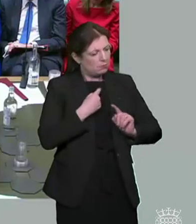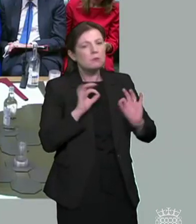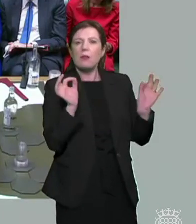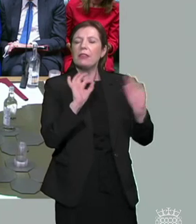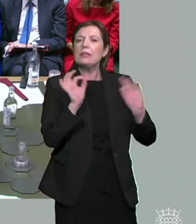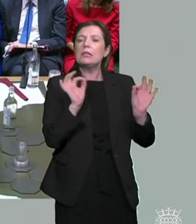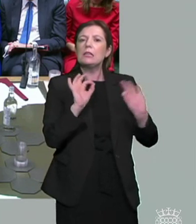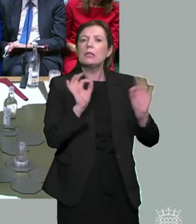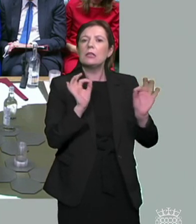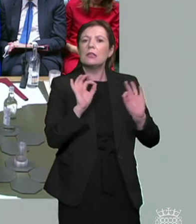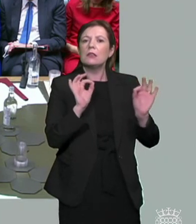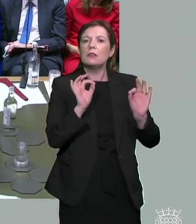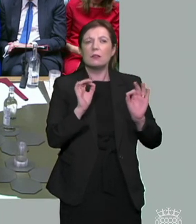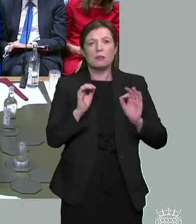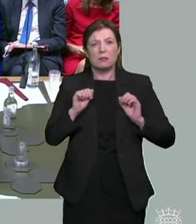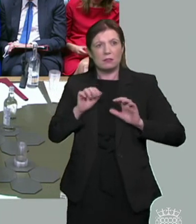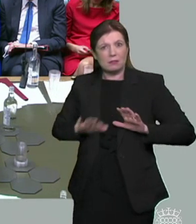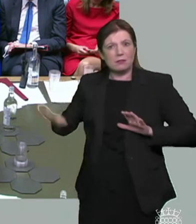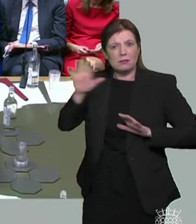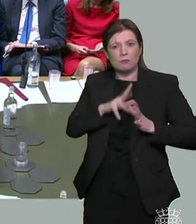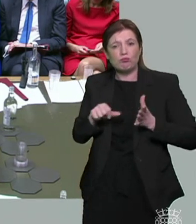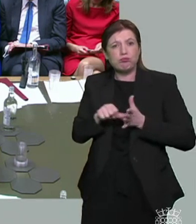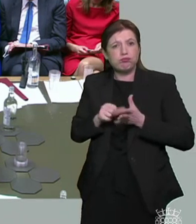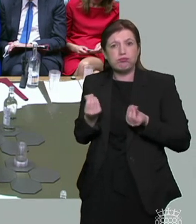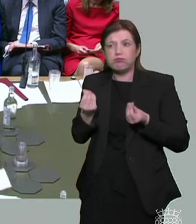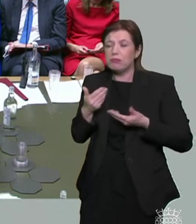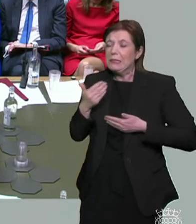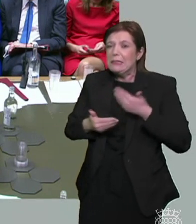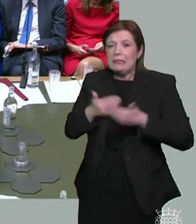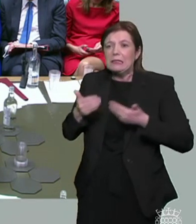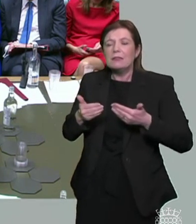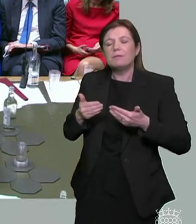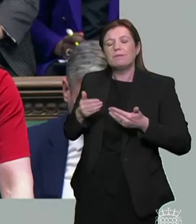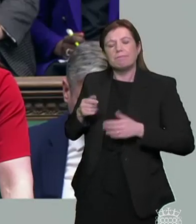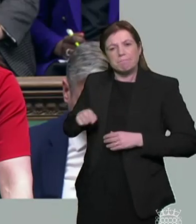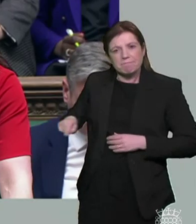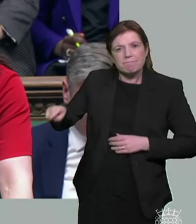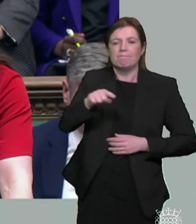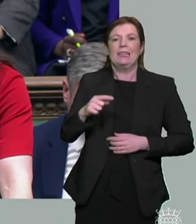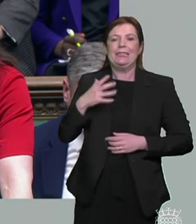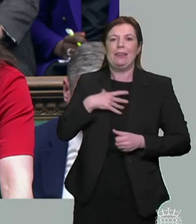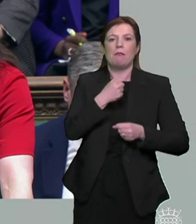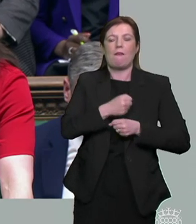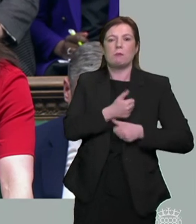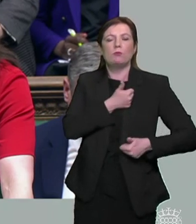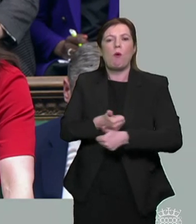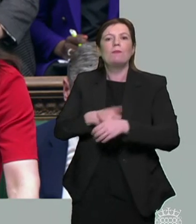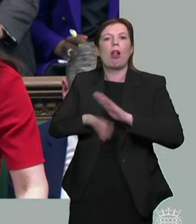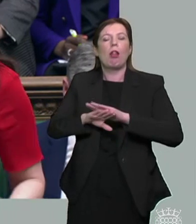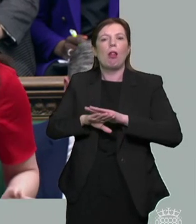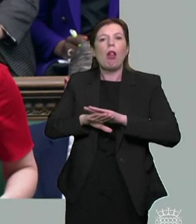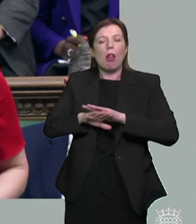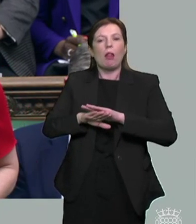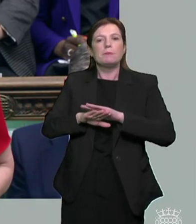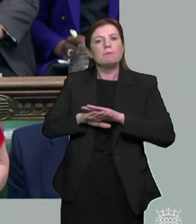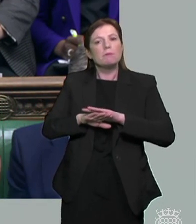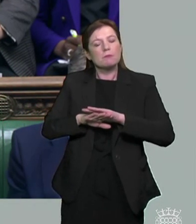At this time of national crisis, people and businesses need a Government who are on their side.